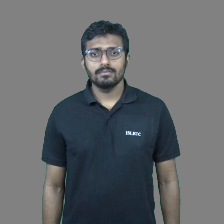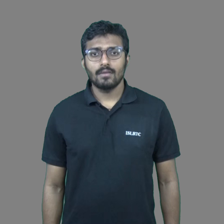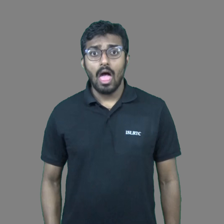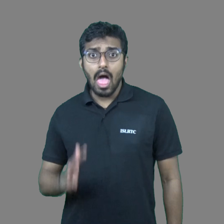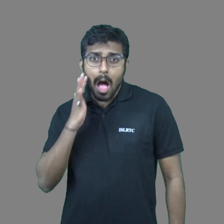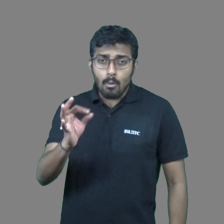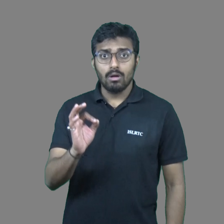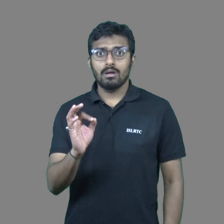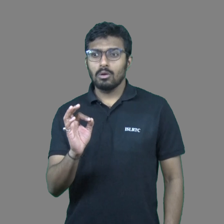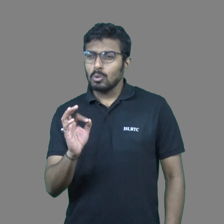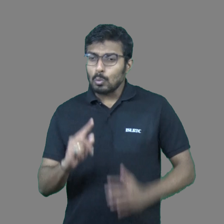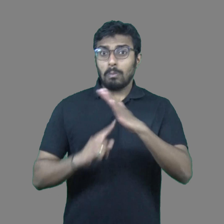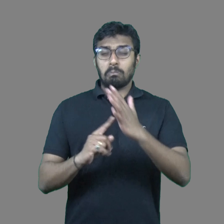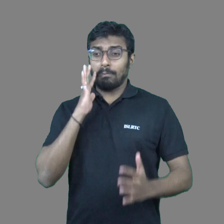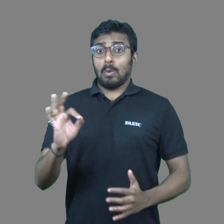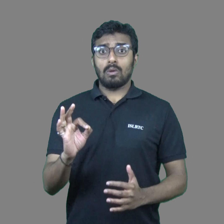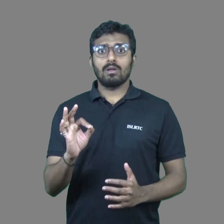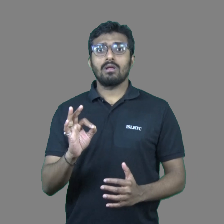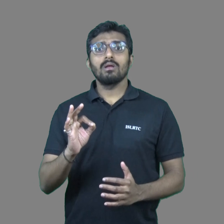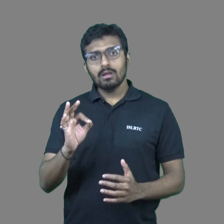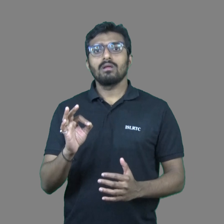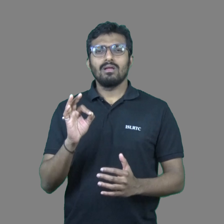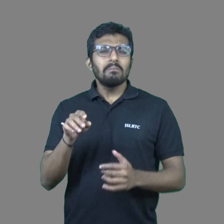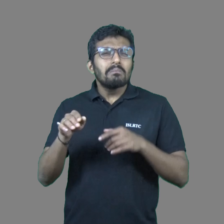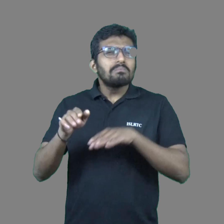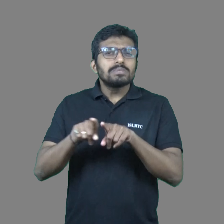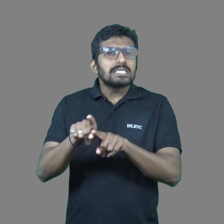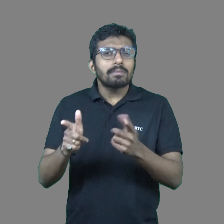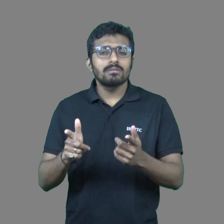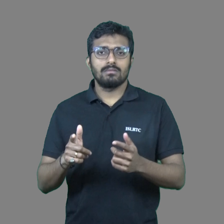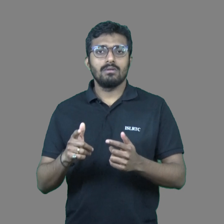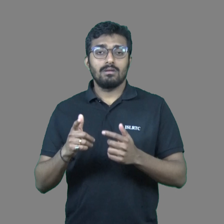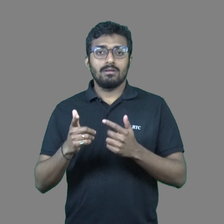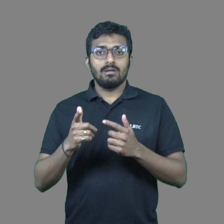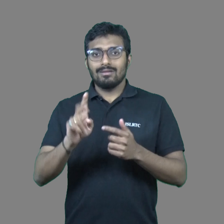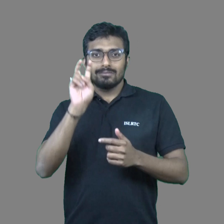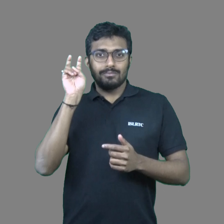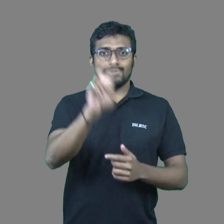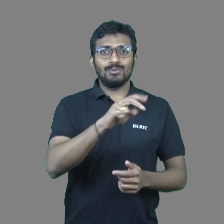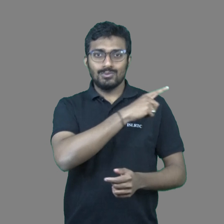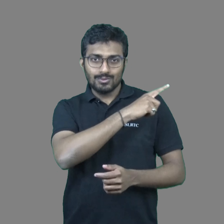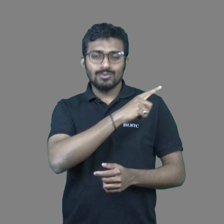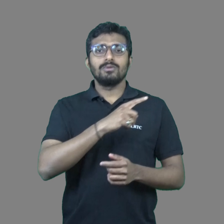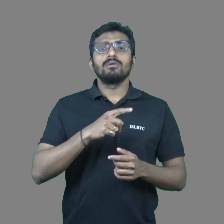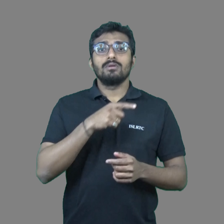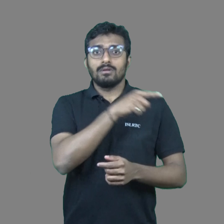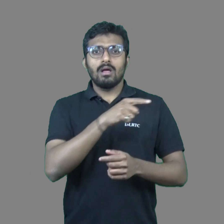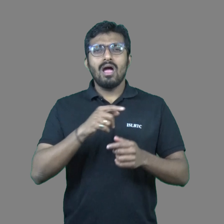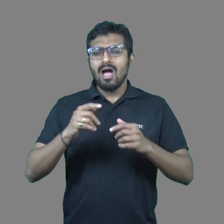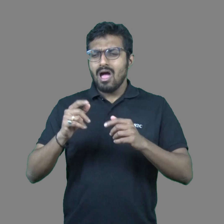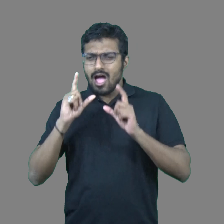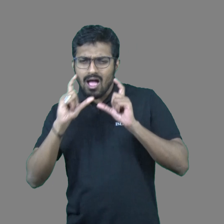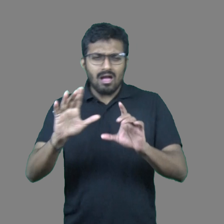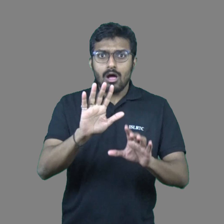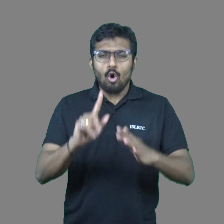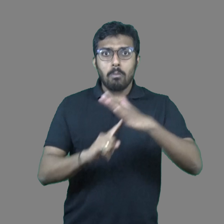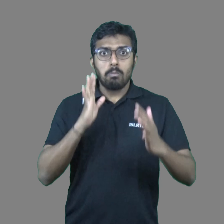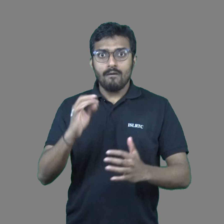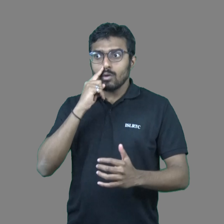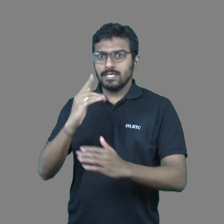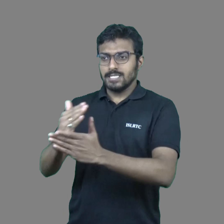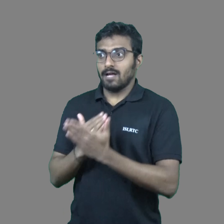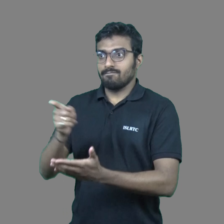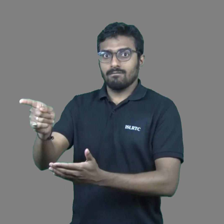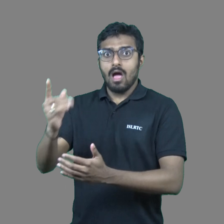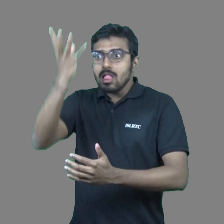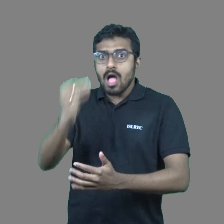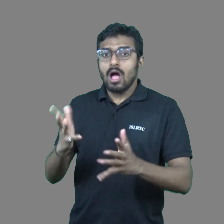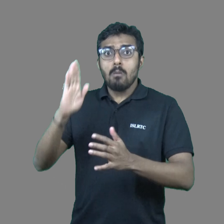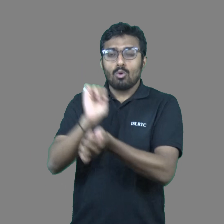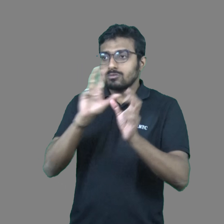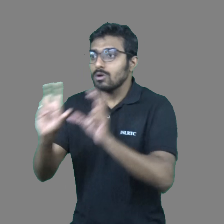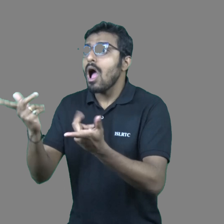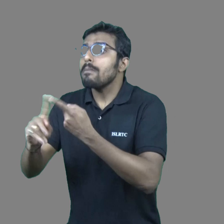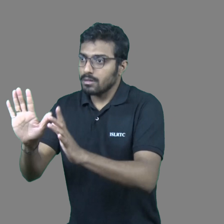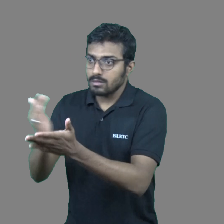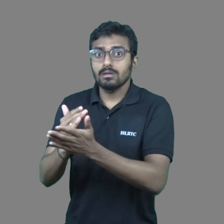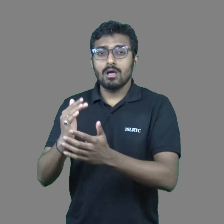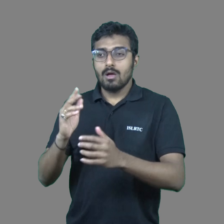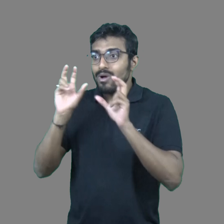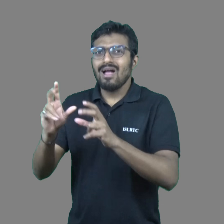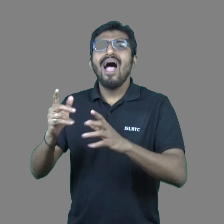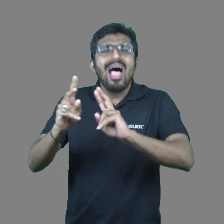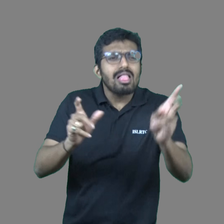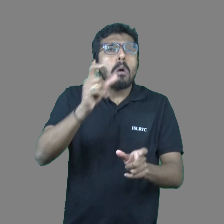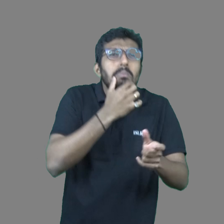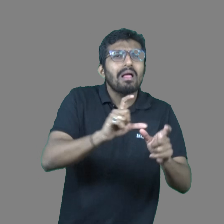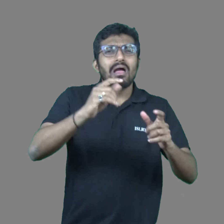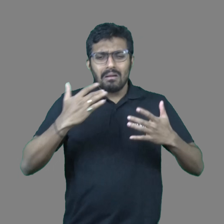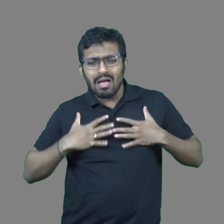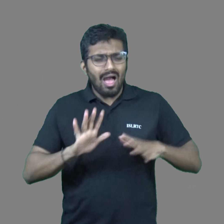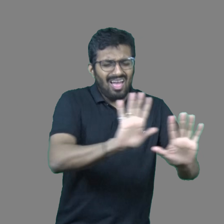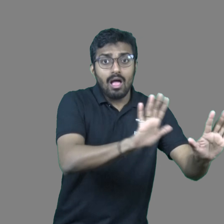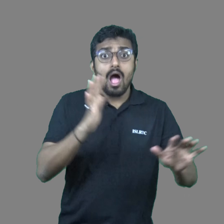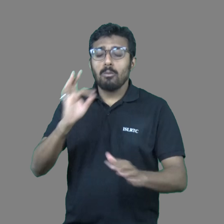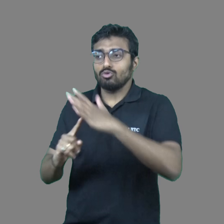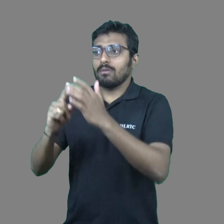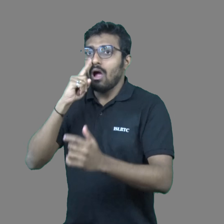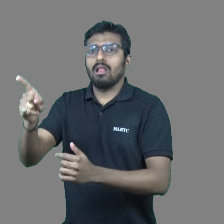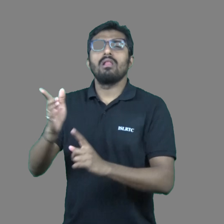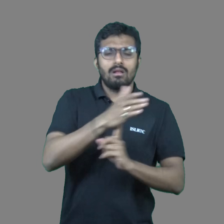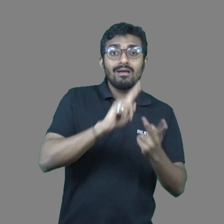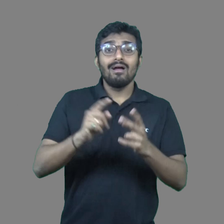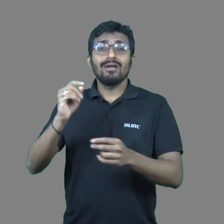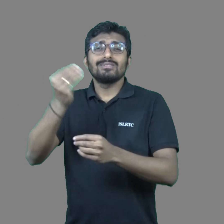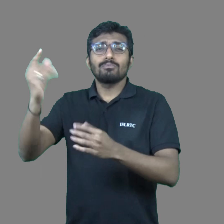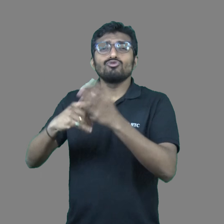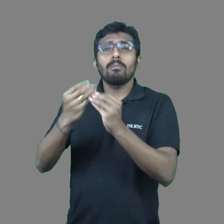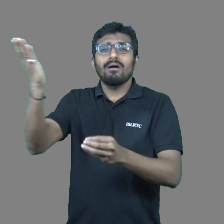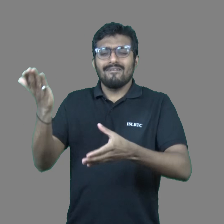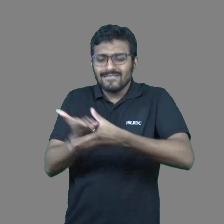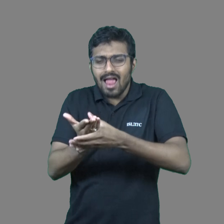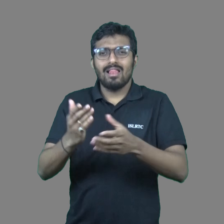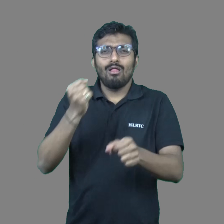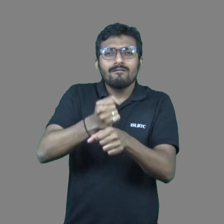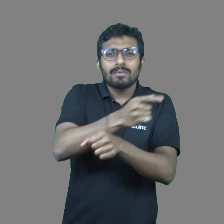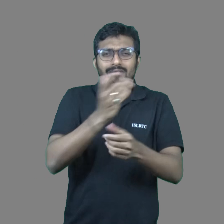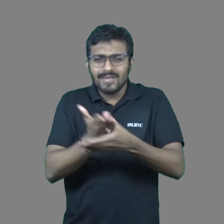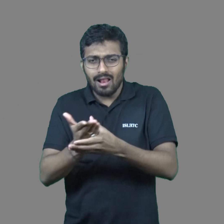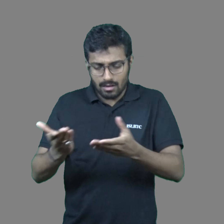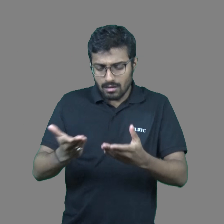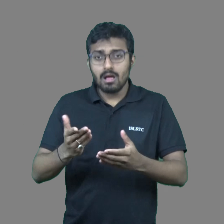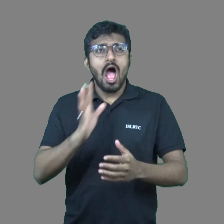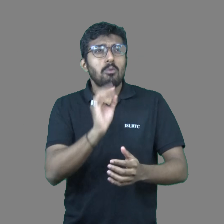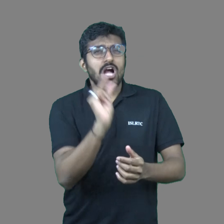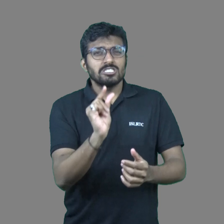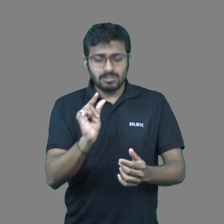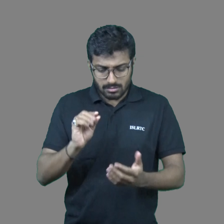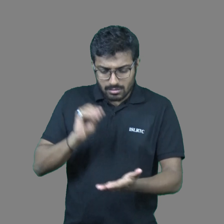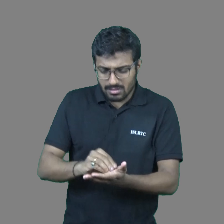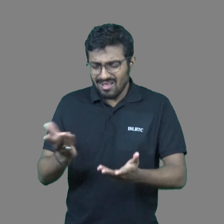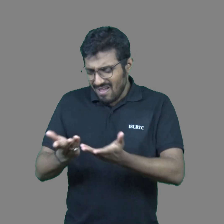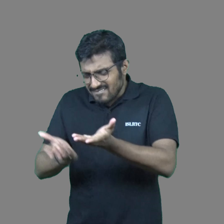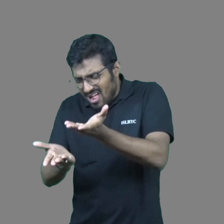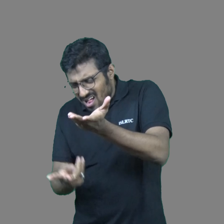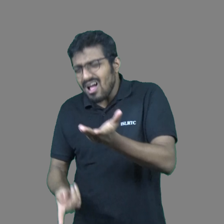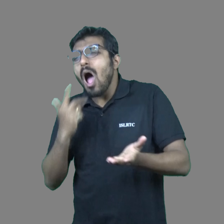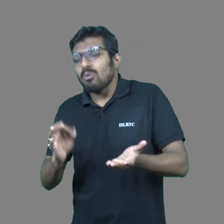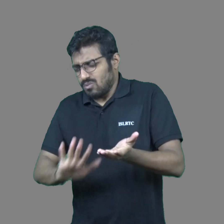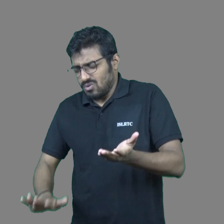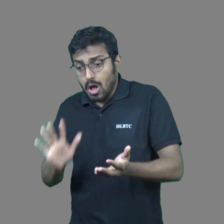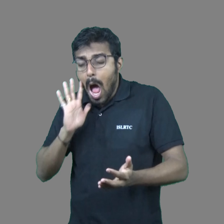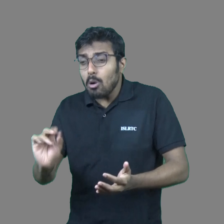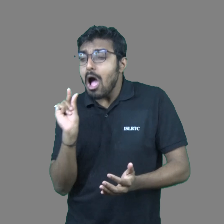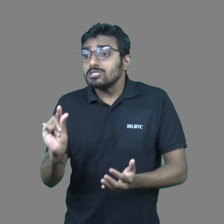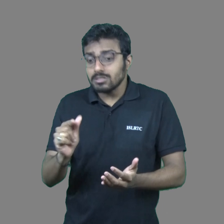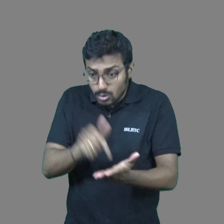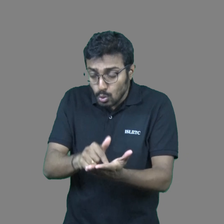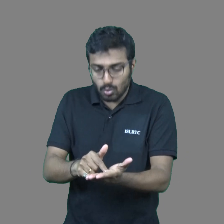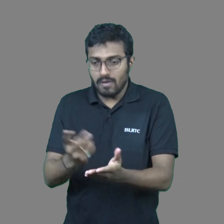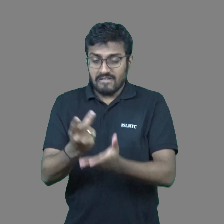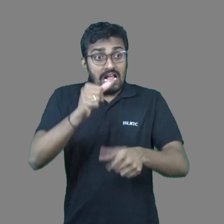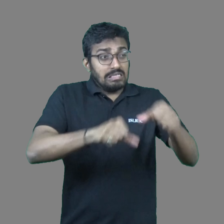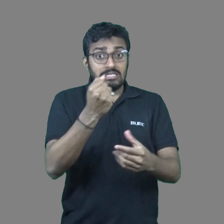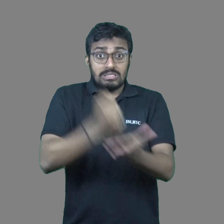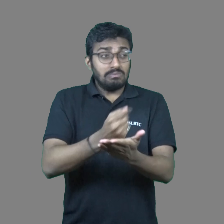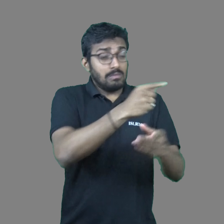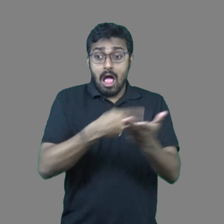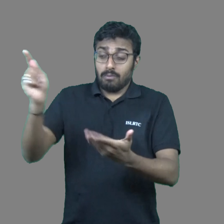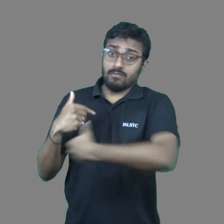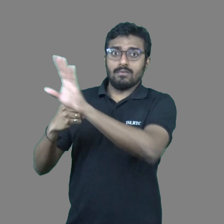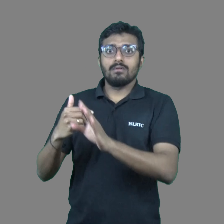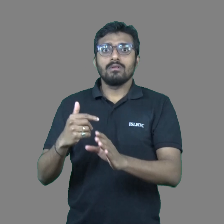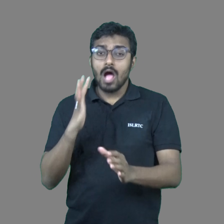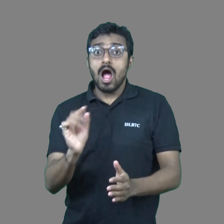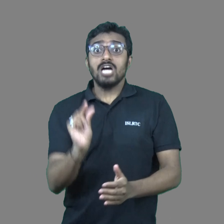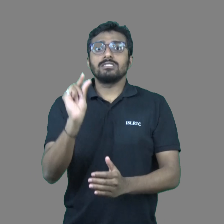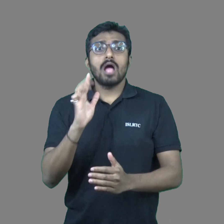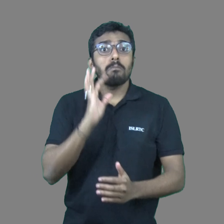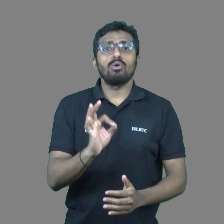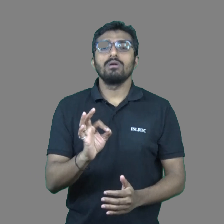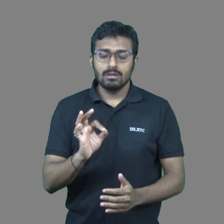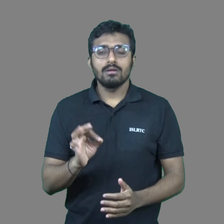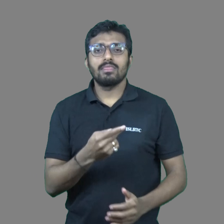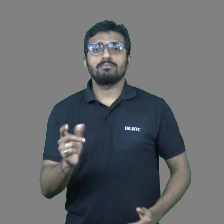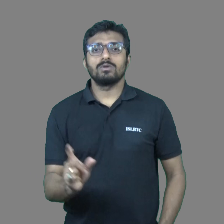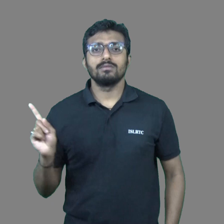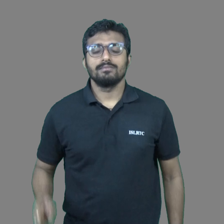Priority